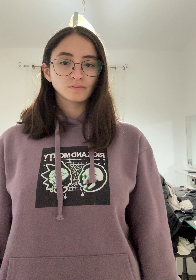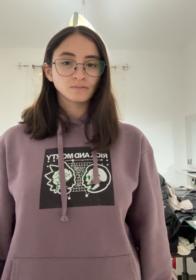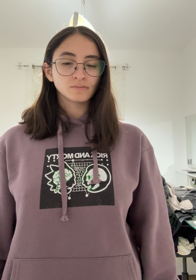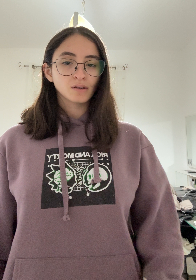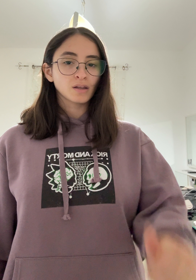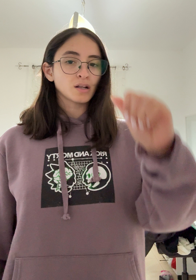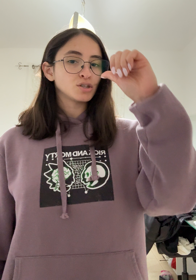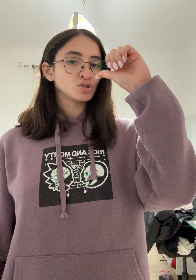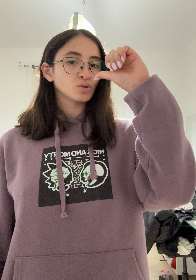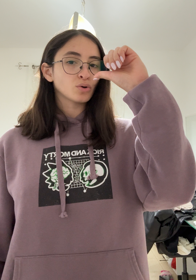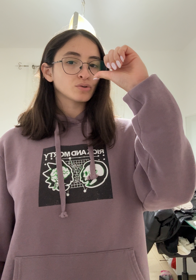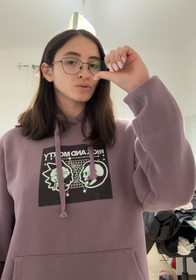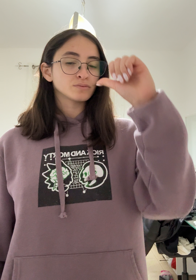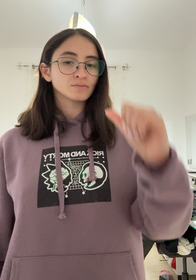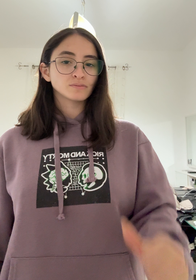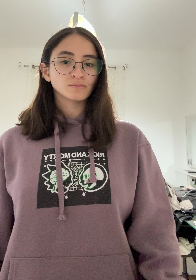לשתות